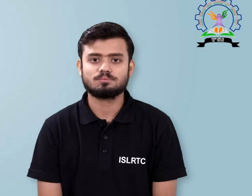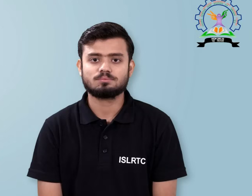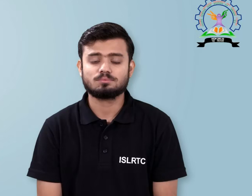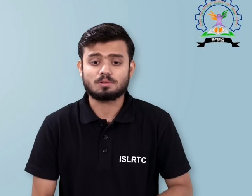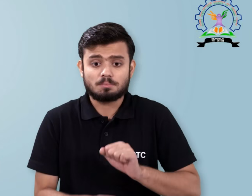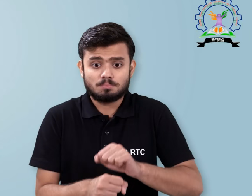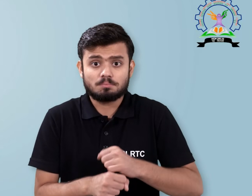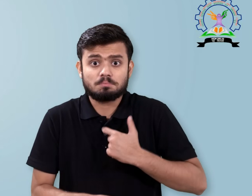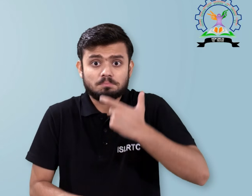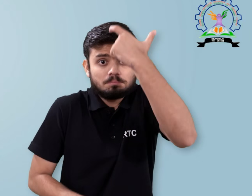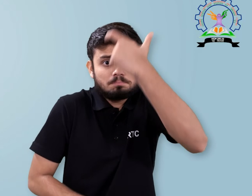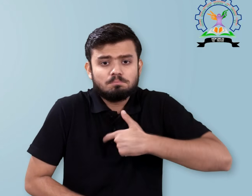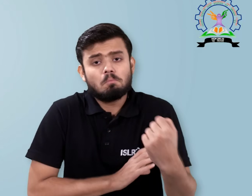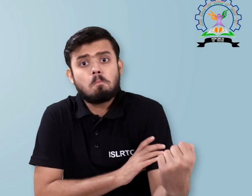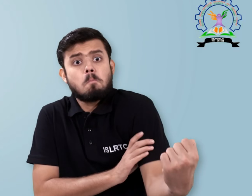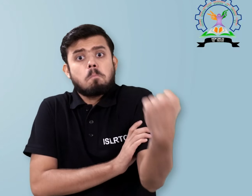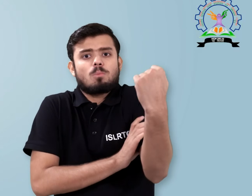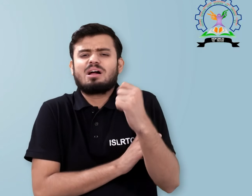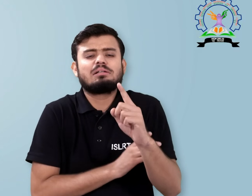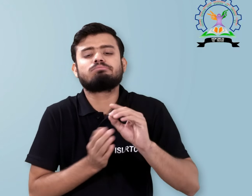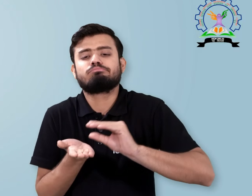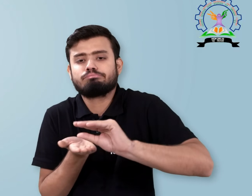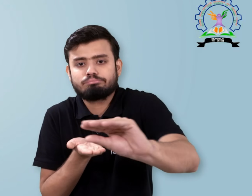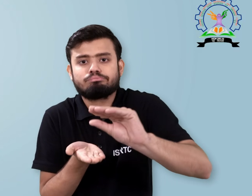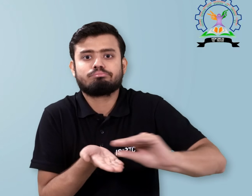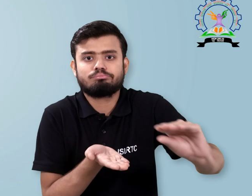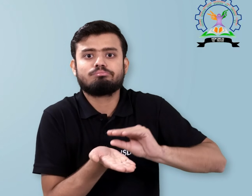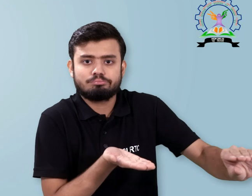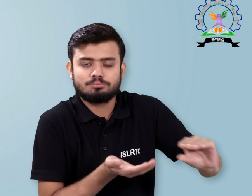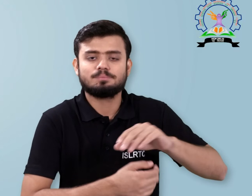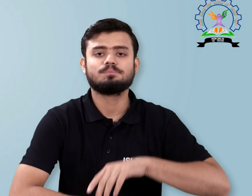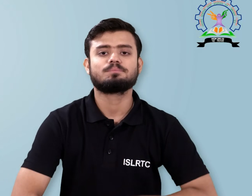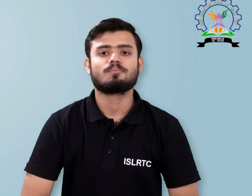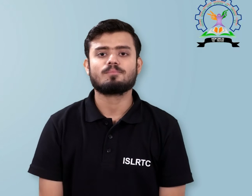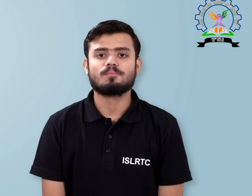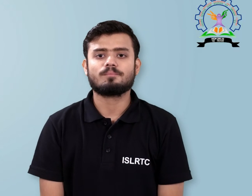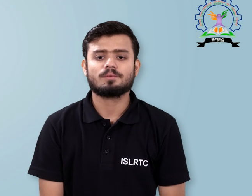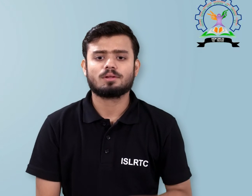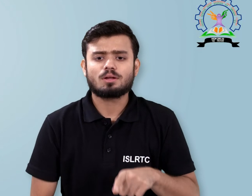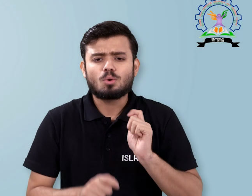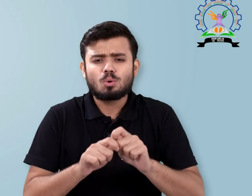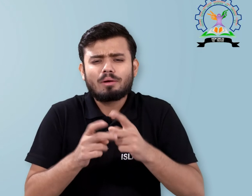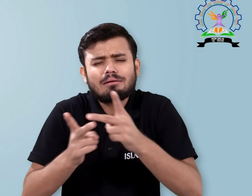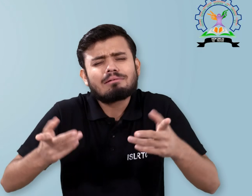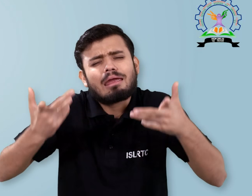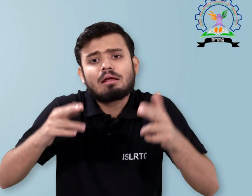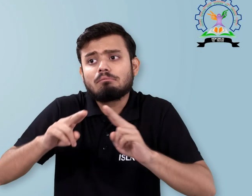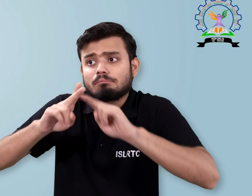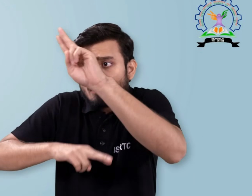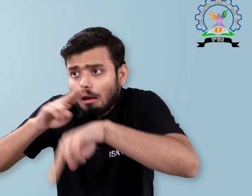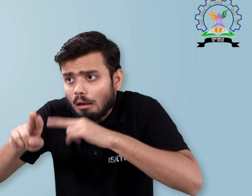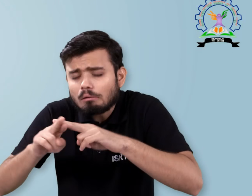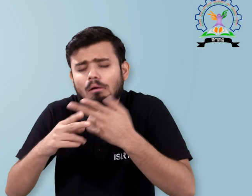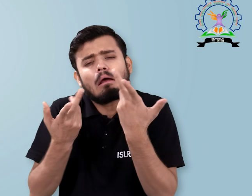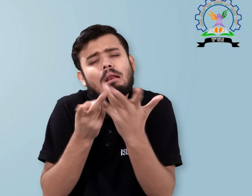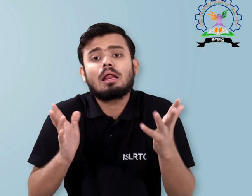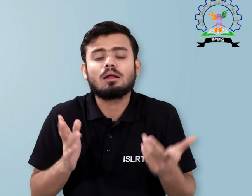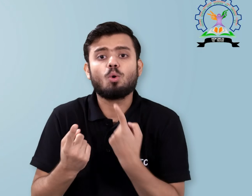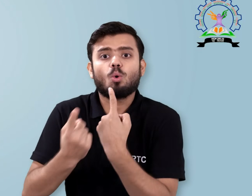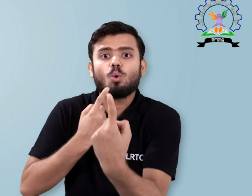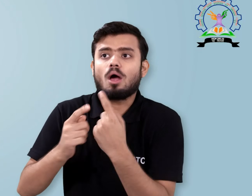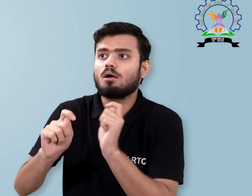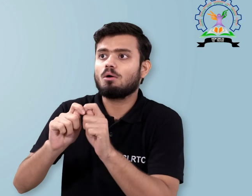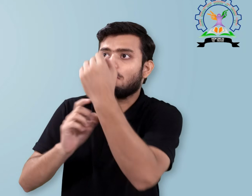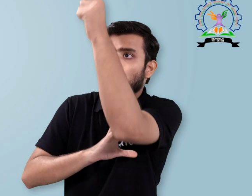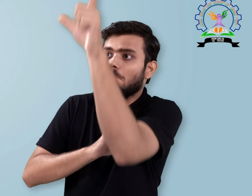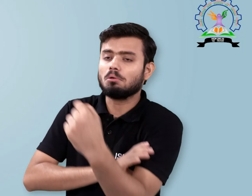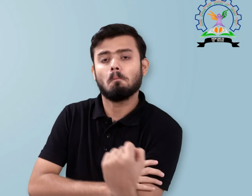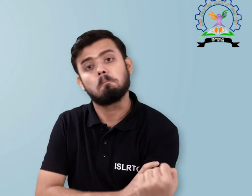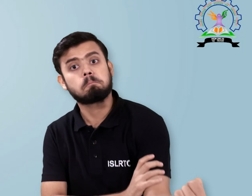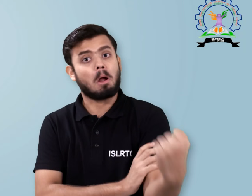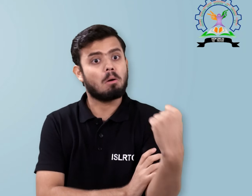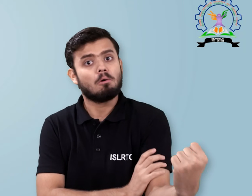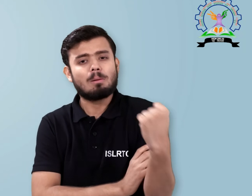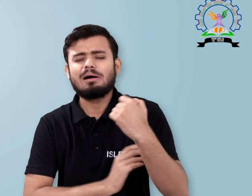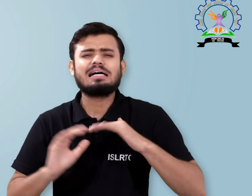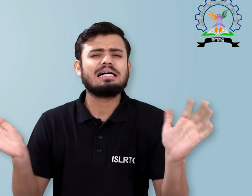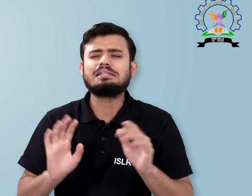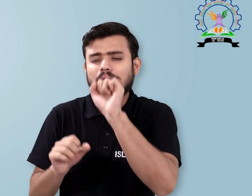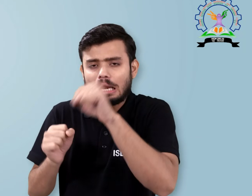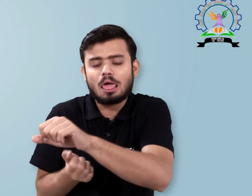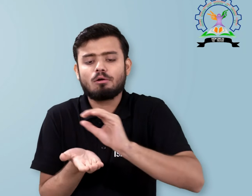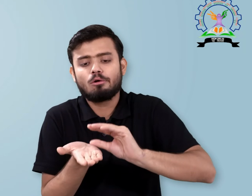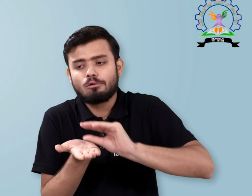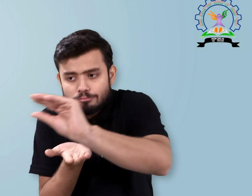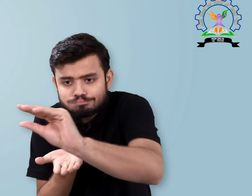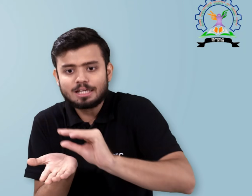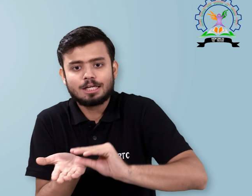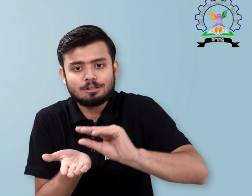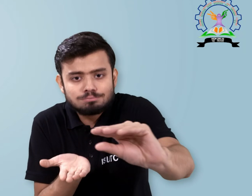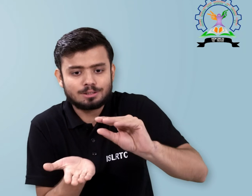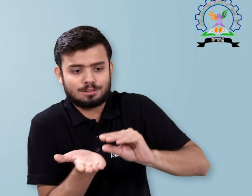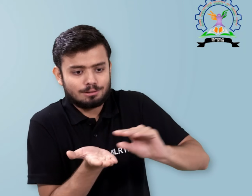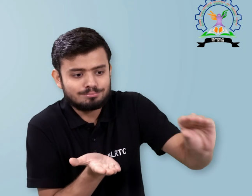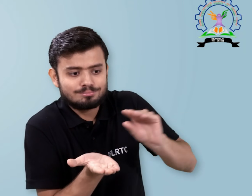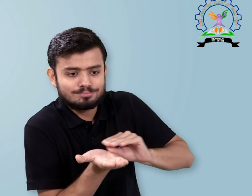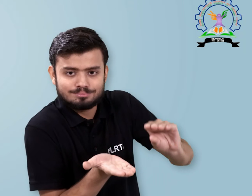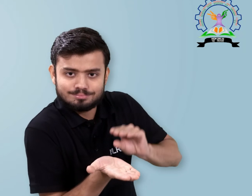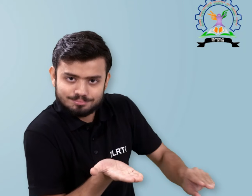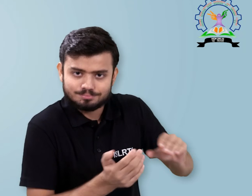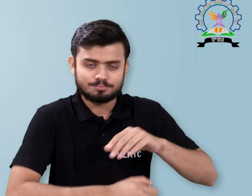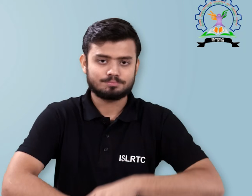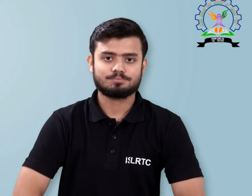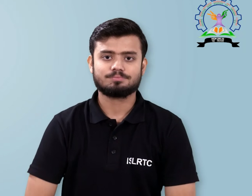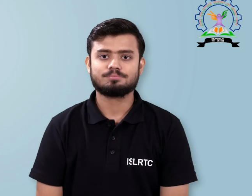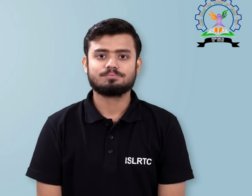Decentralise To transfer control to local offices or authorities.